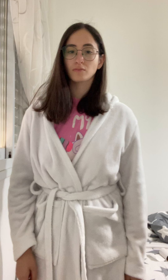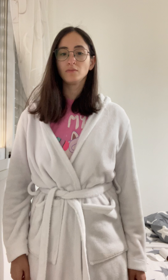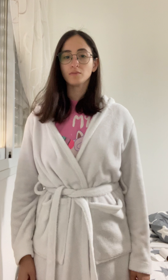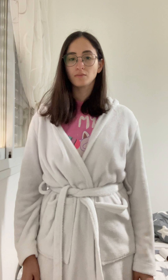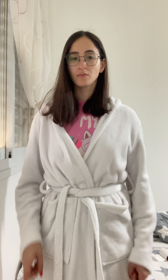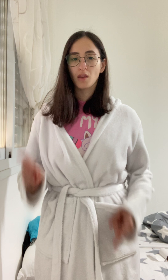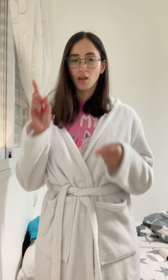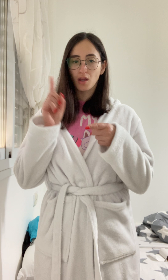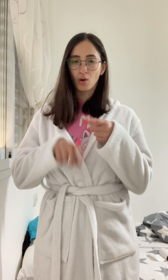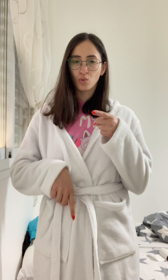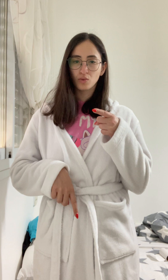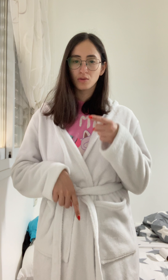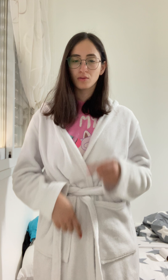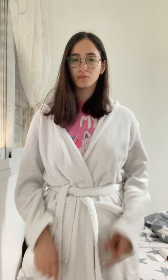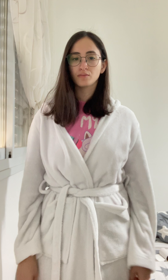טעות